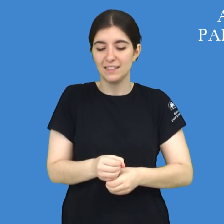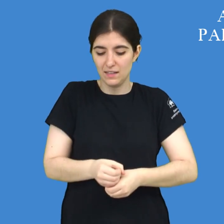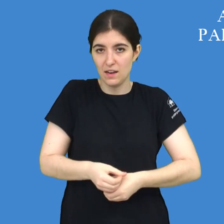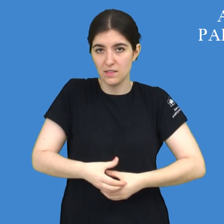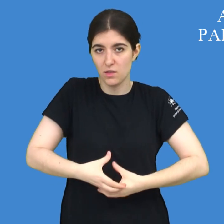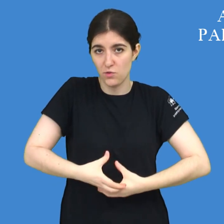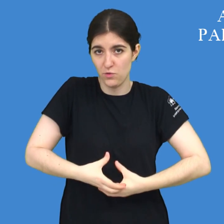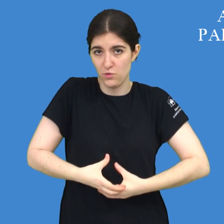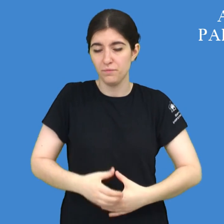incrementar